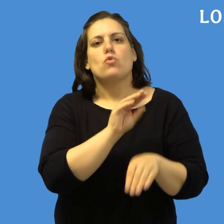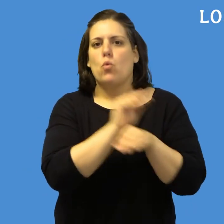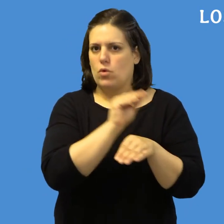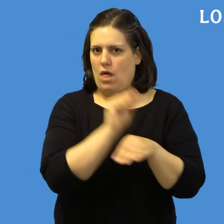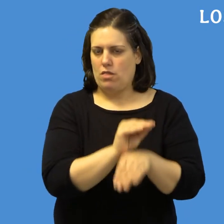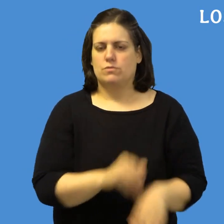cuidar